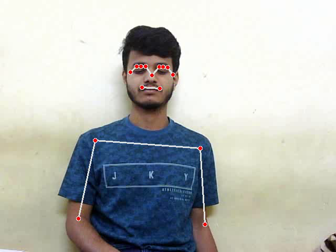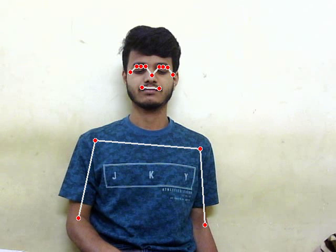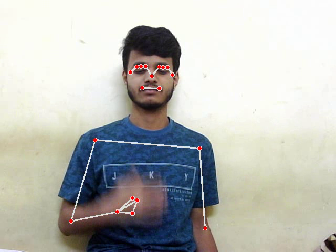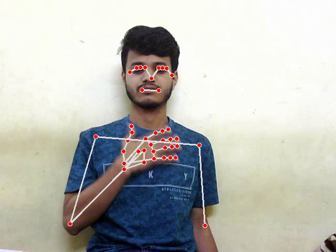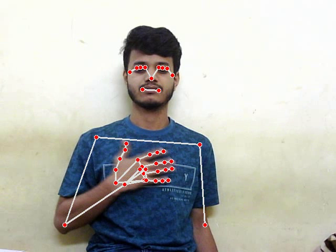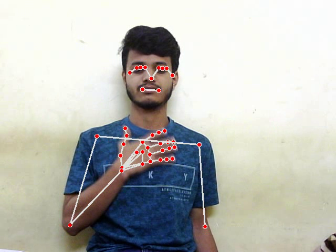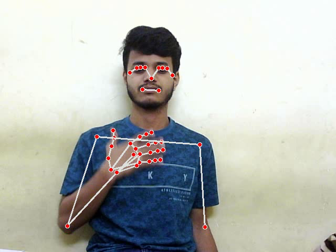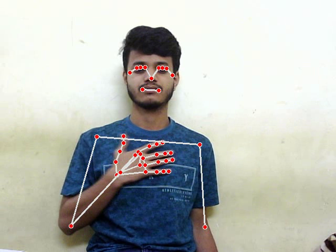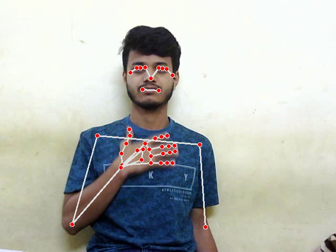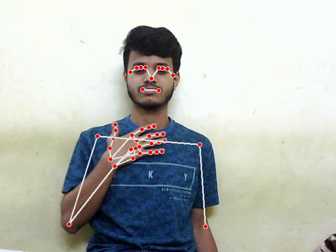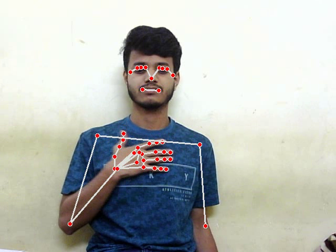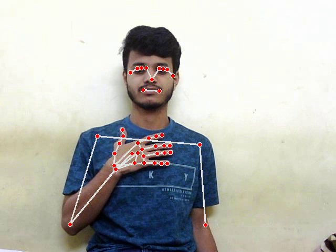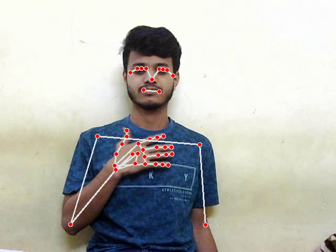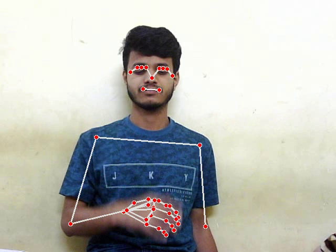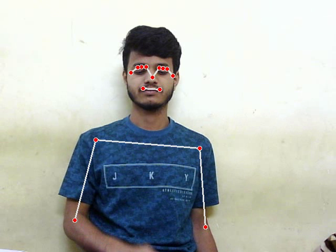please